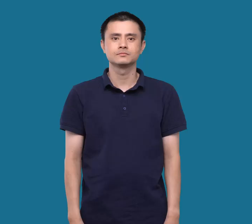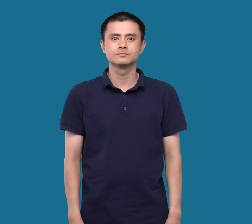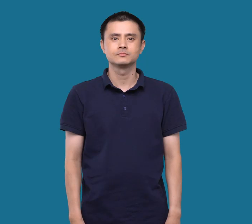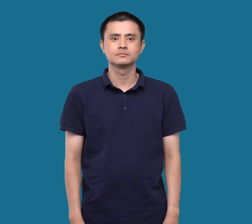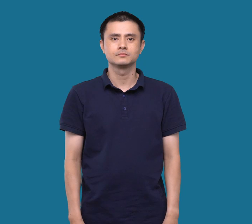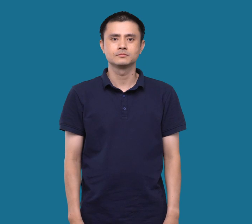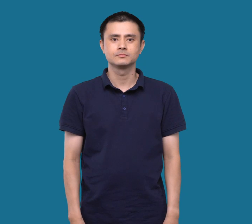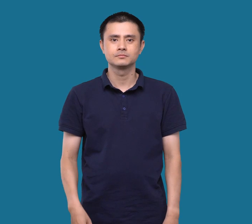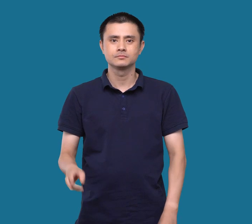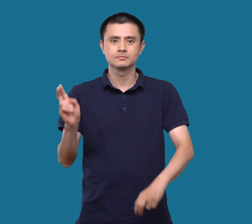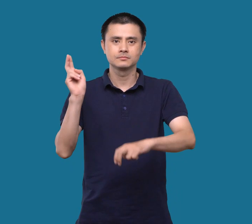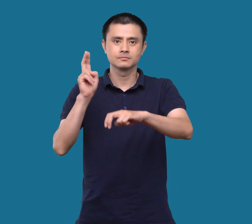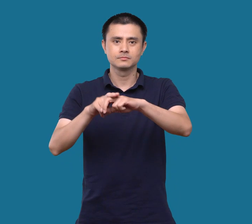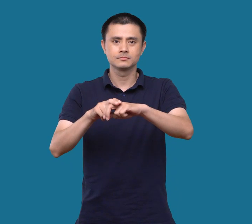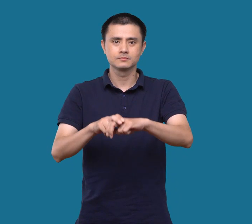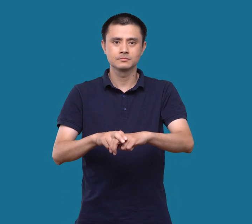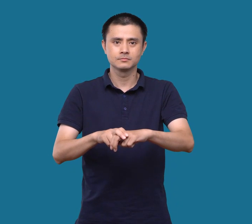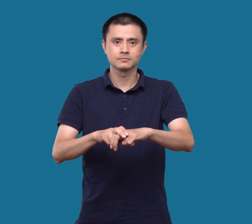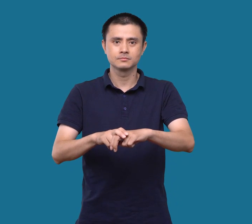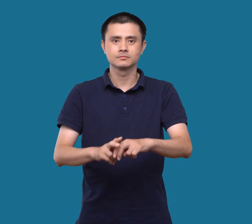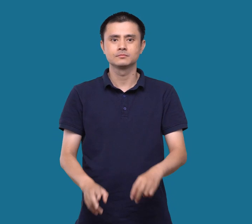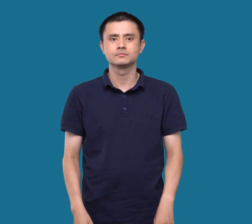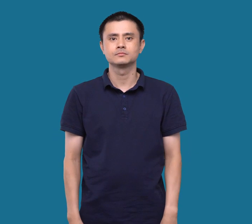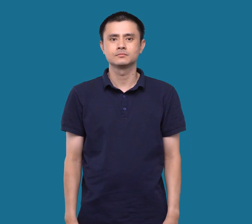ngồi